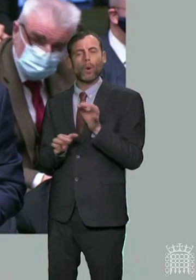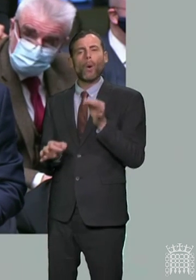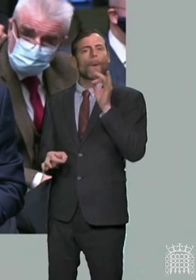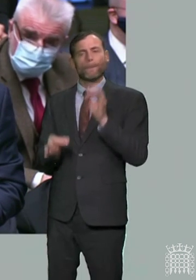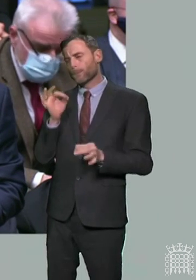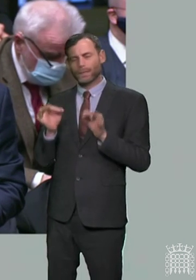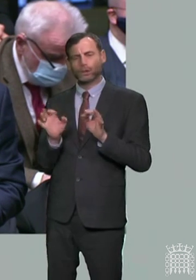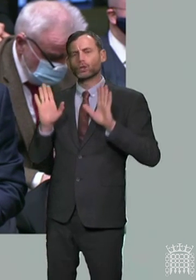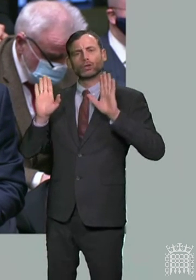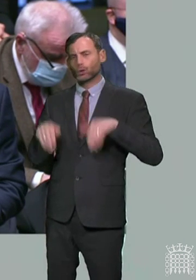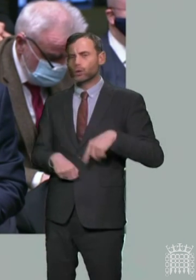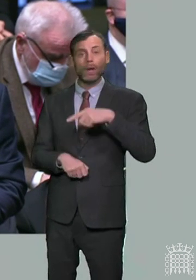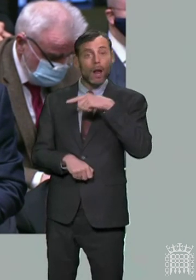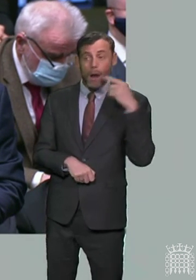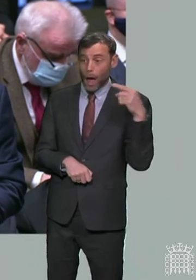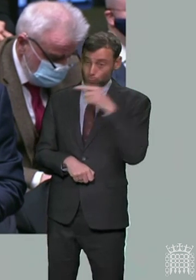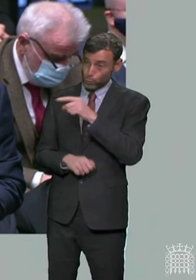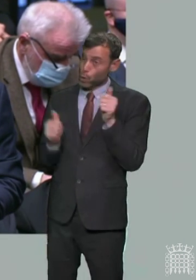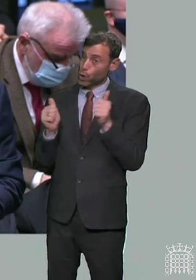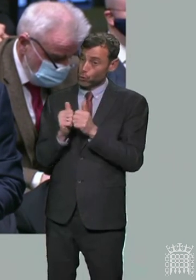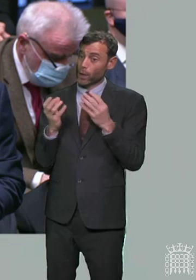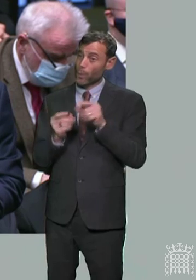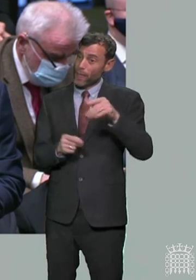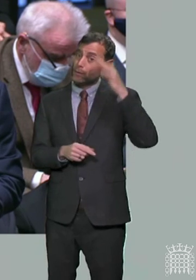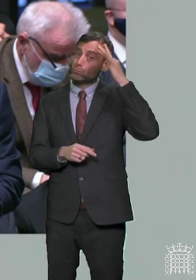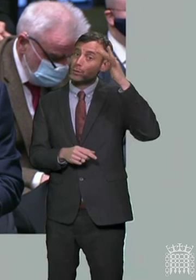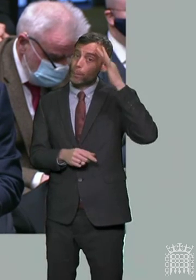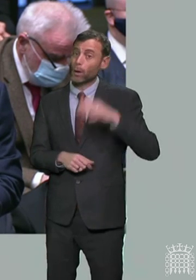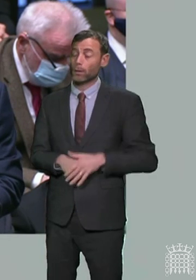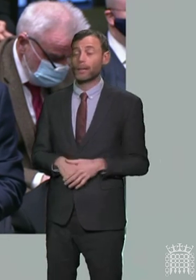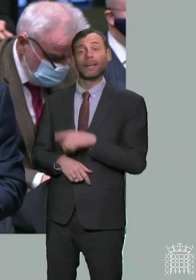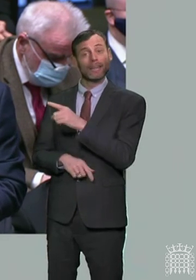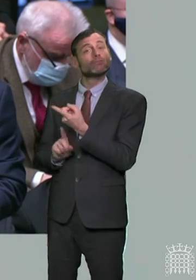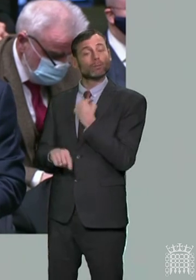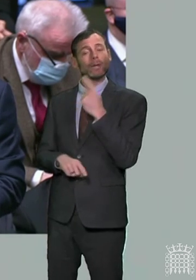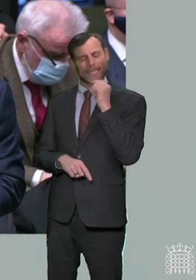He replied that he concurred“with the basic principle that the hon.